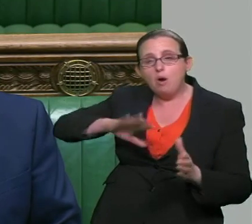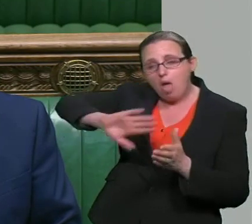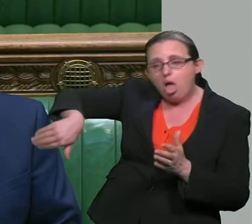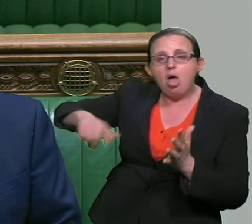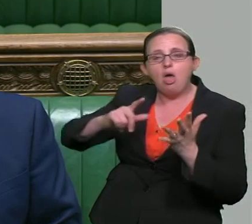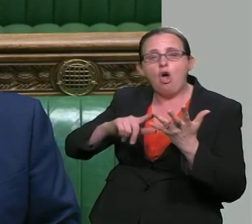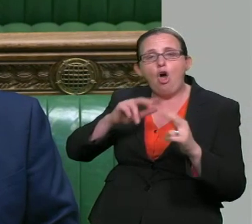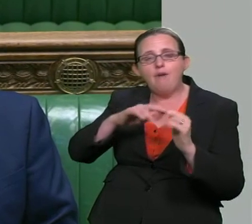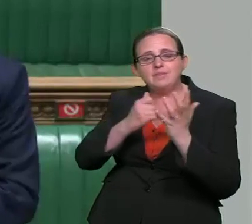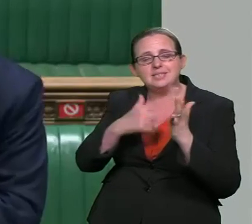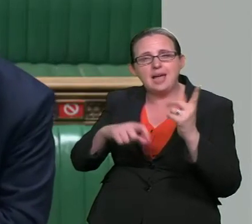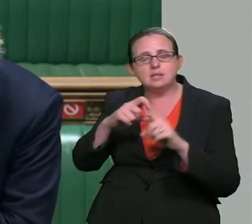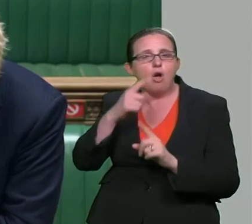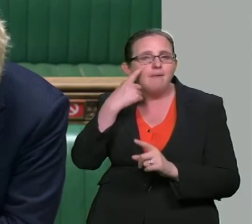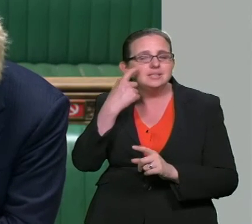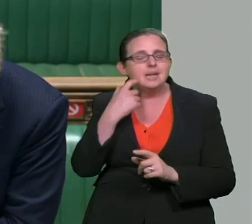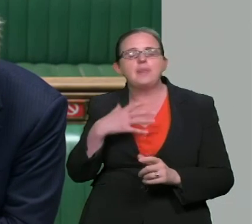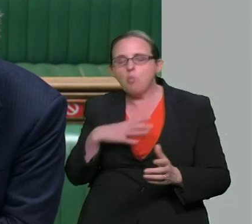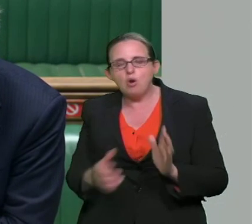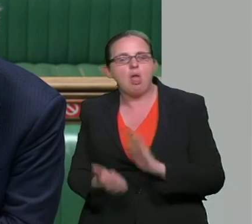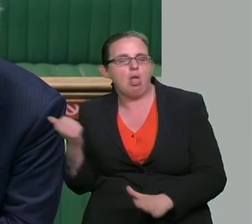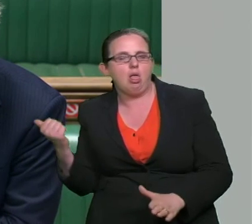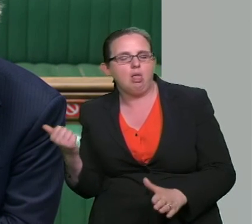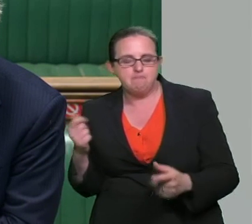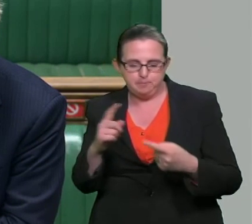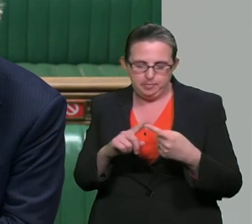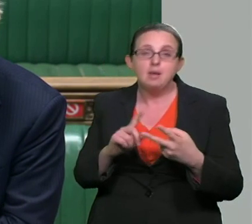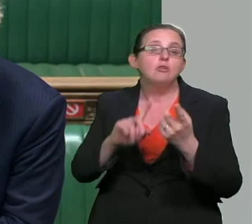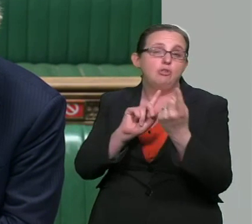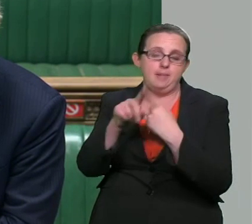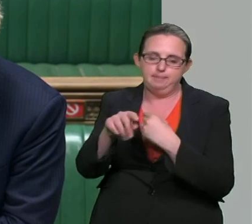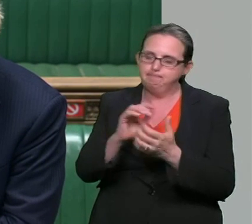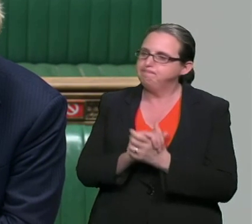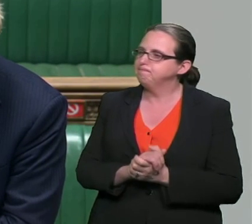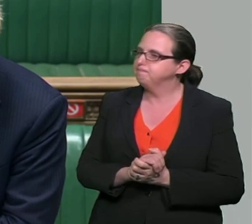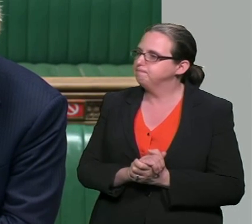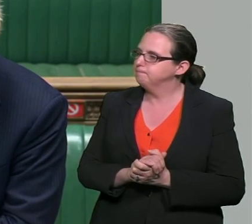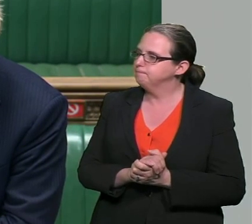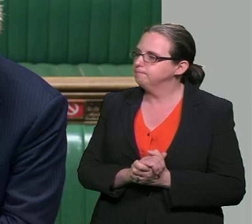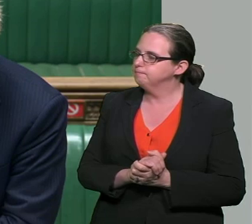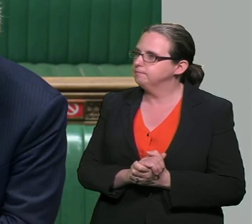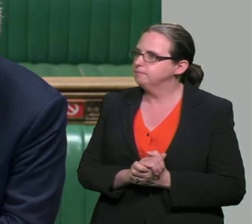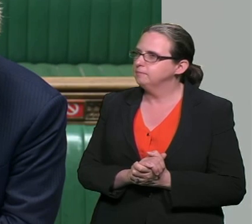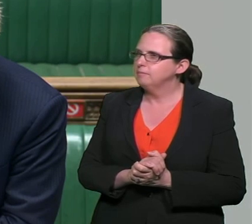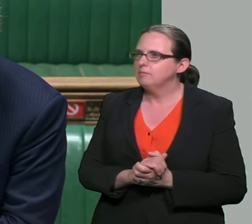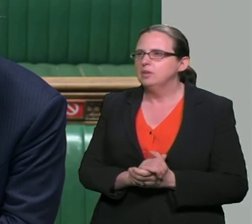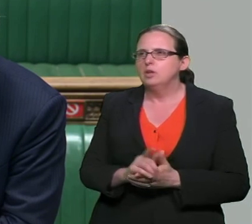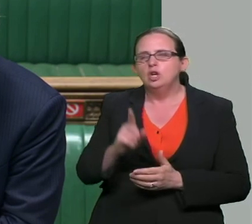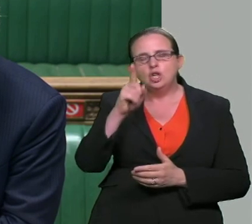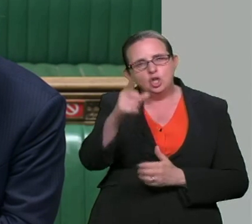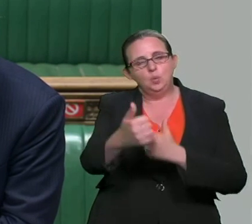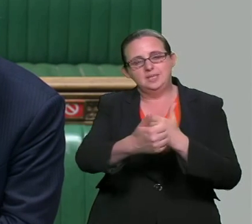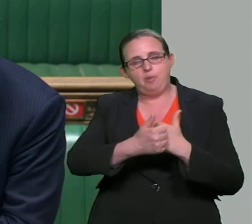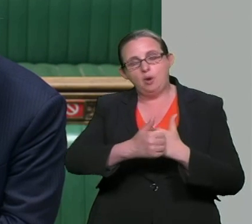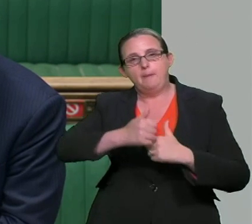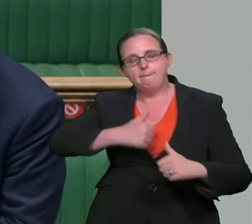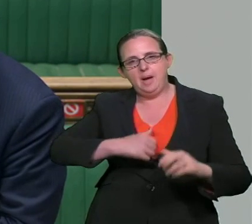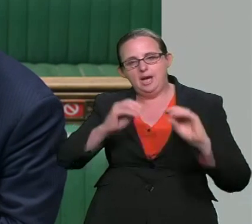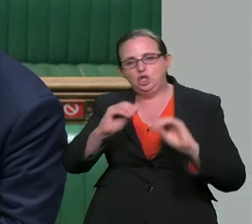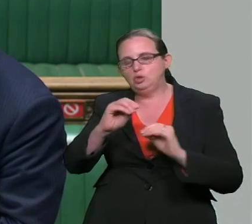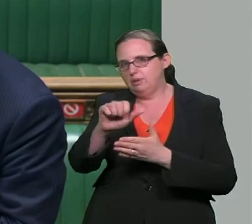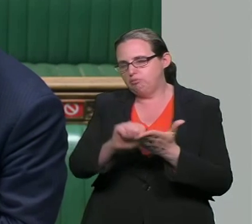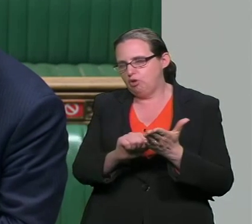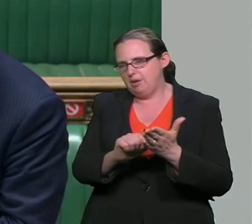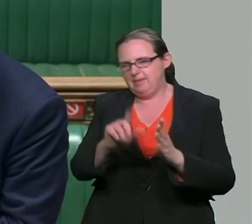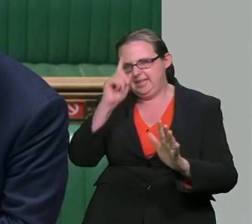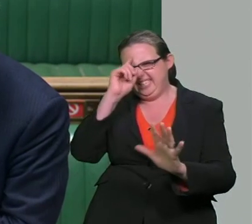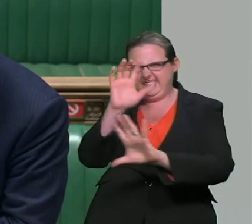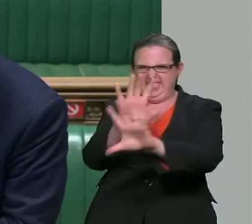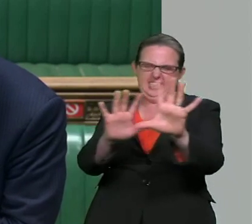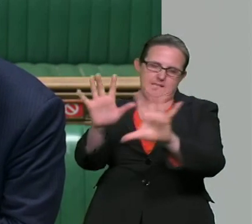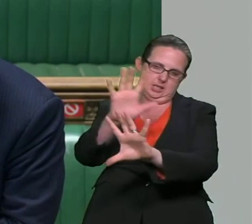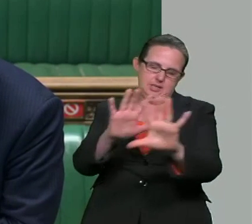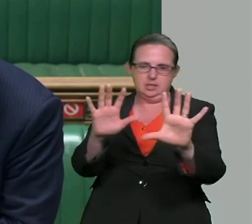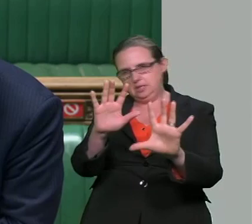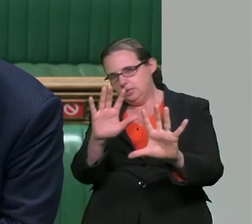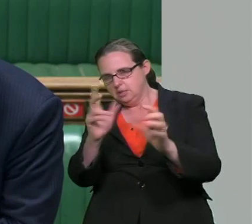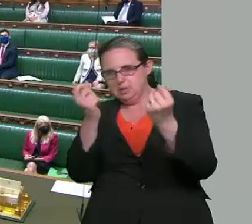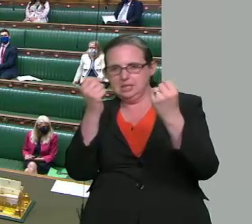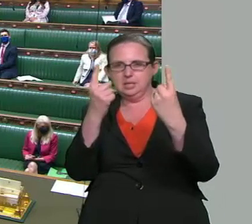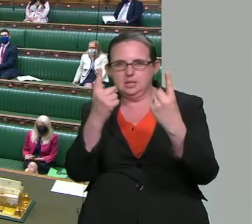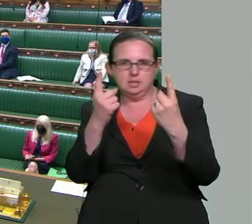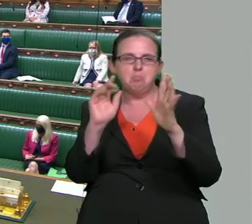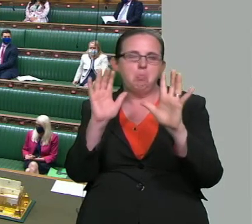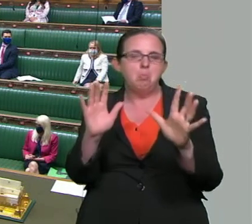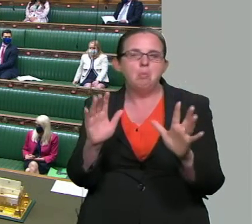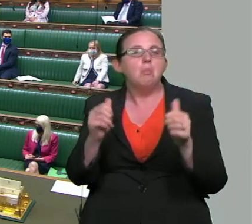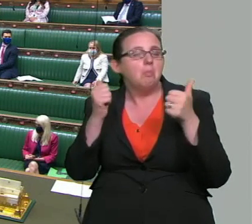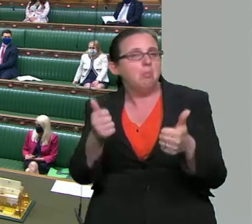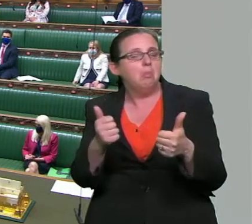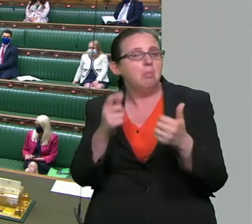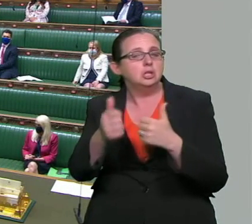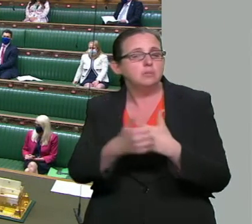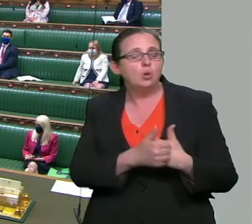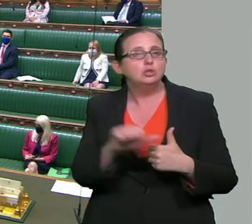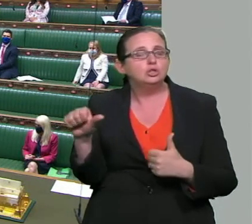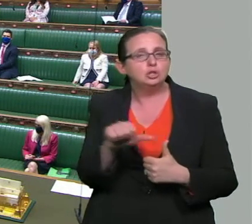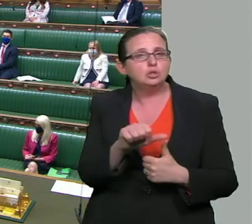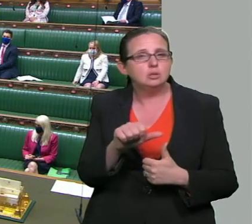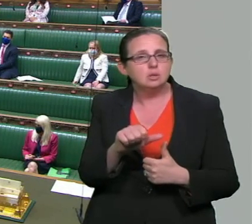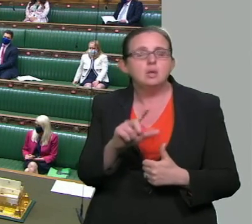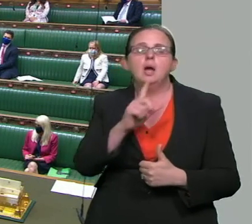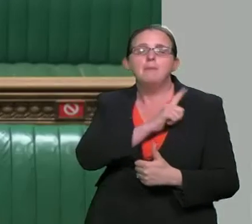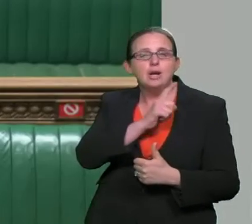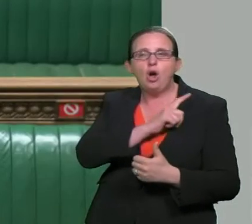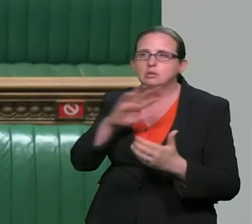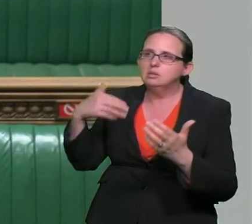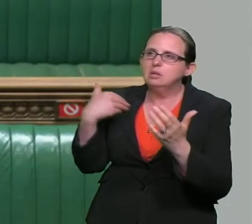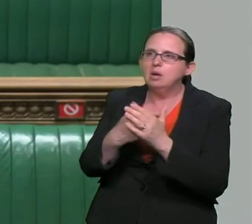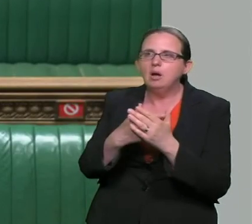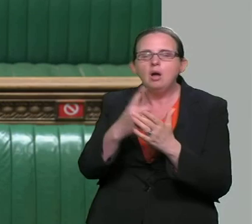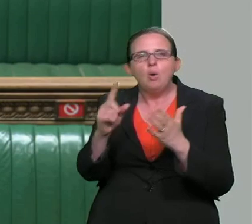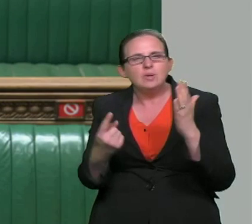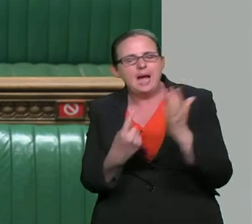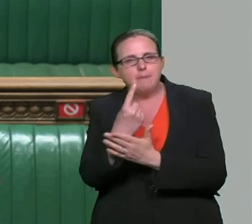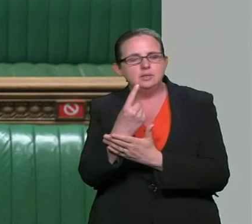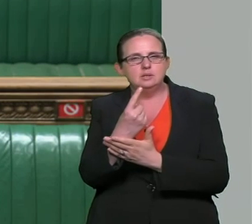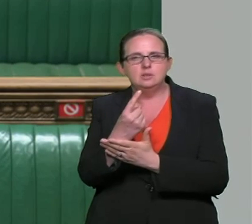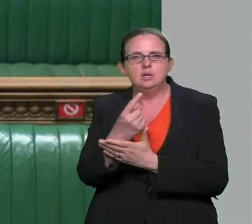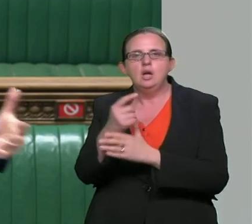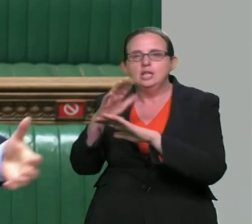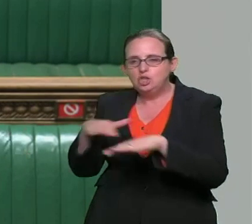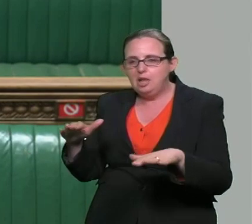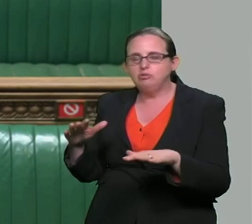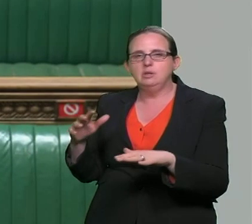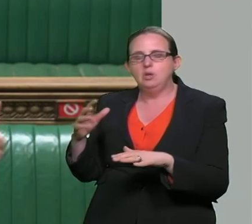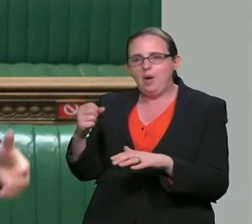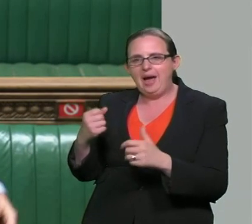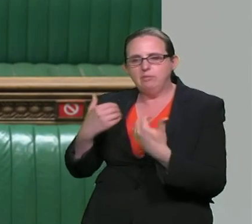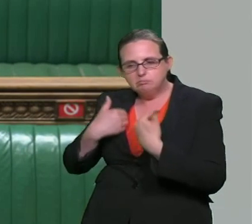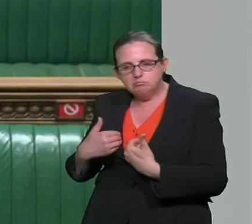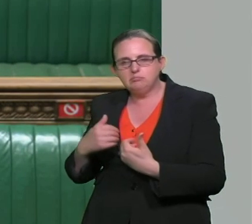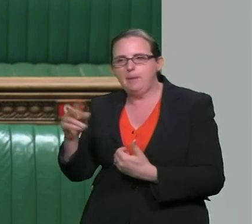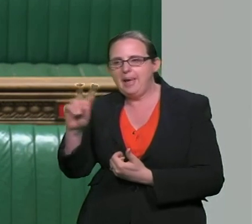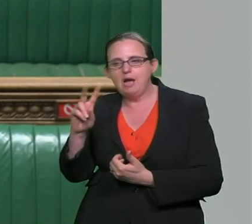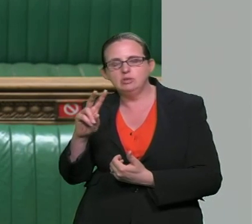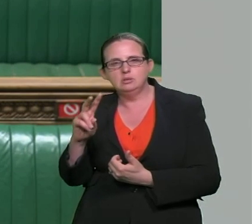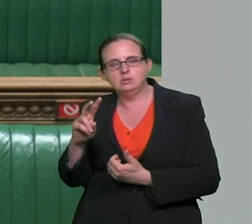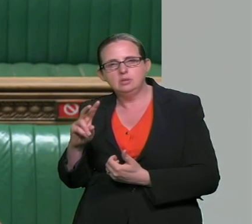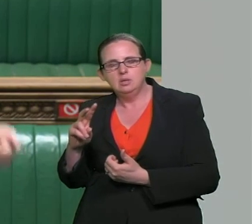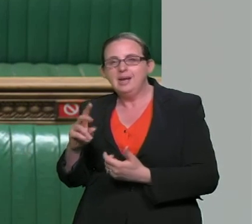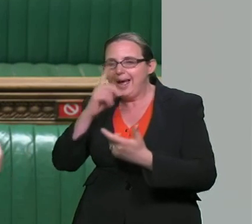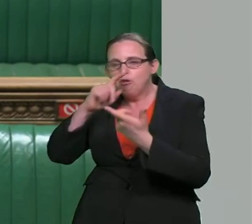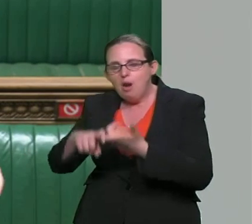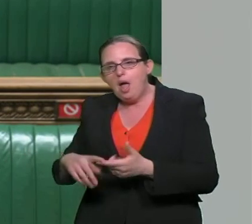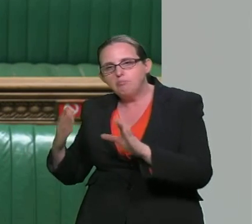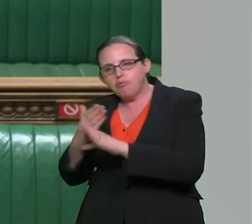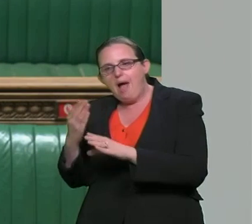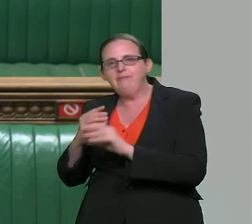But I will tell the right honourable and learned Gentleman that if he is now saying that he supports our tutoring programme—that is what I understood from him just now—that is a good thing, because hitherto what has happened is that the kids of well-off parents, thanks to their hard work, have been able to rely on private tutoring.